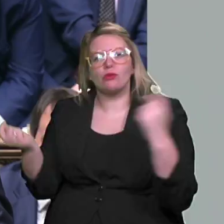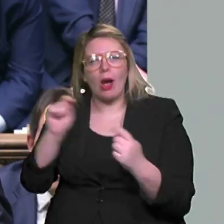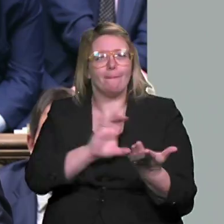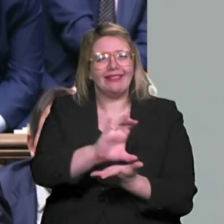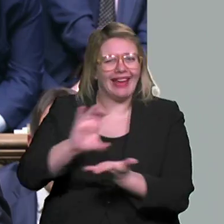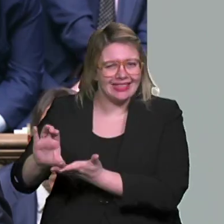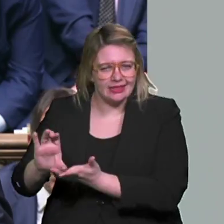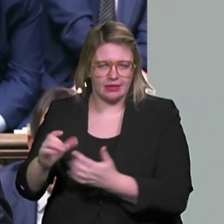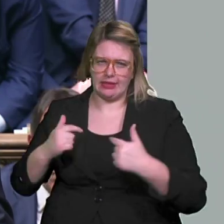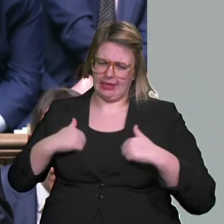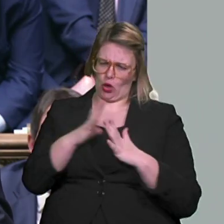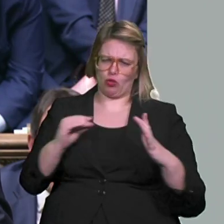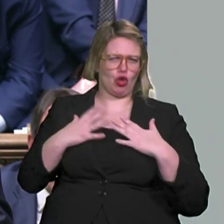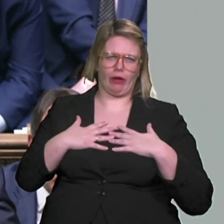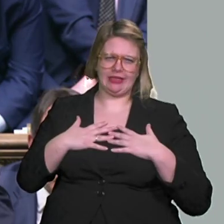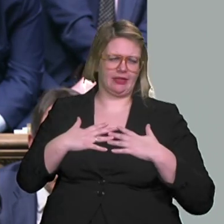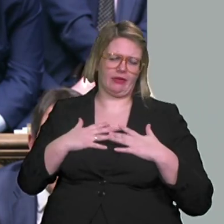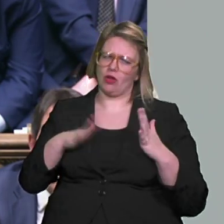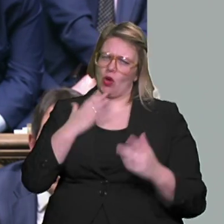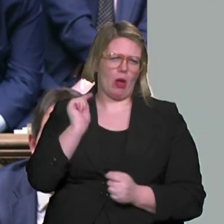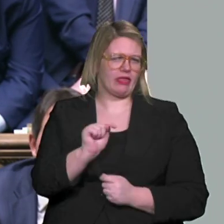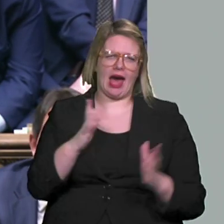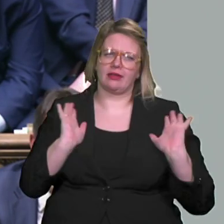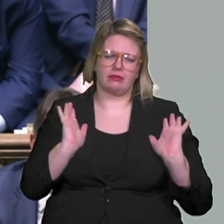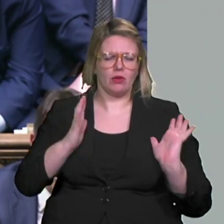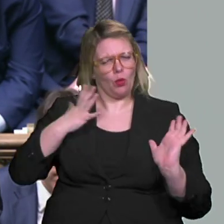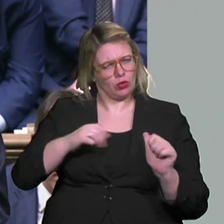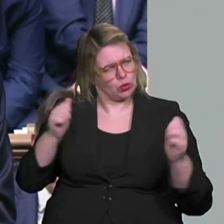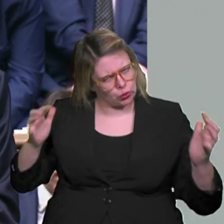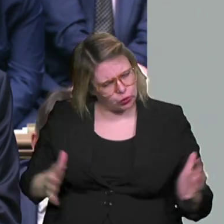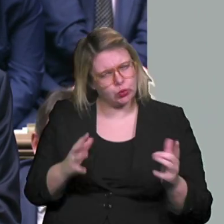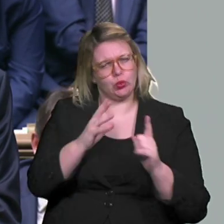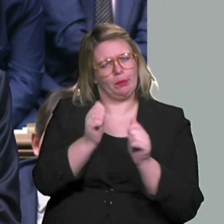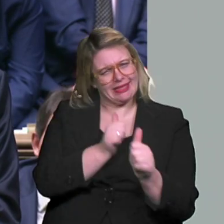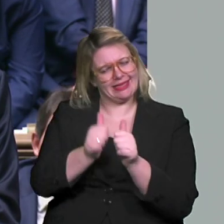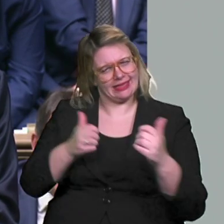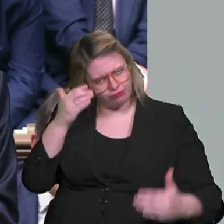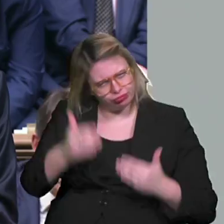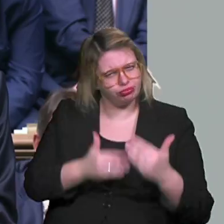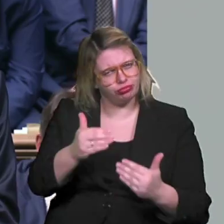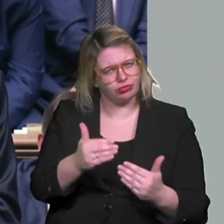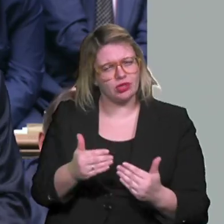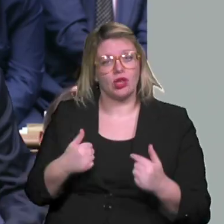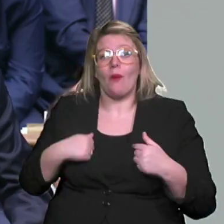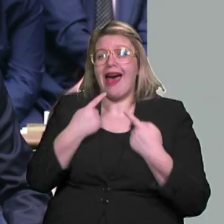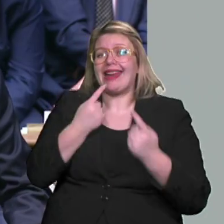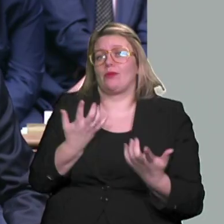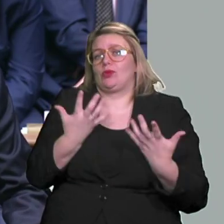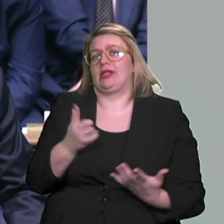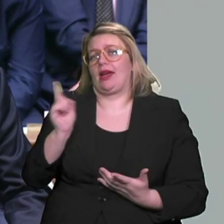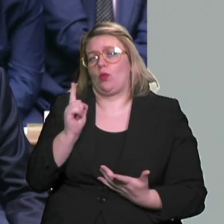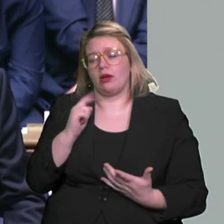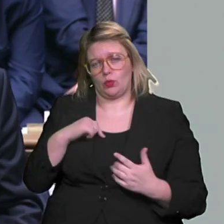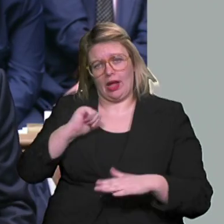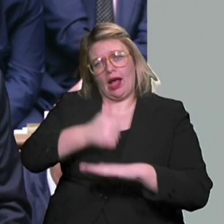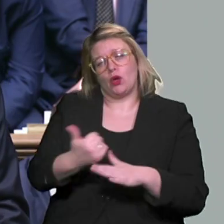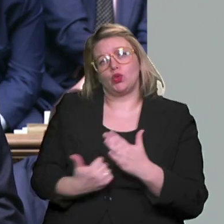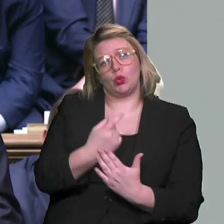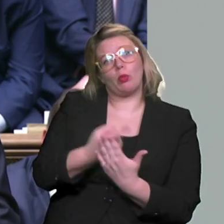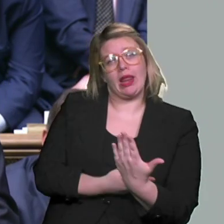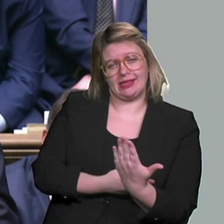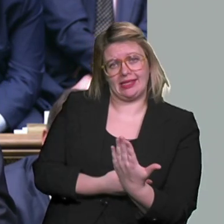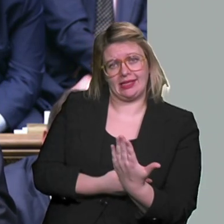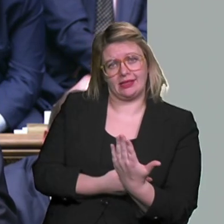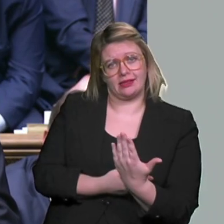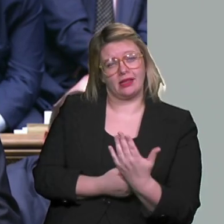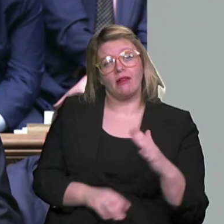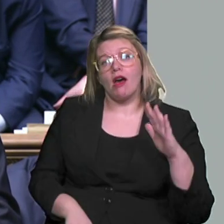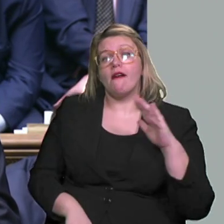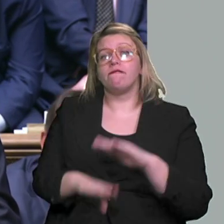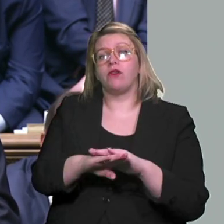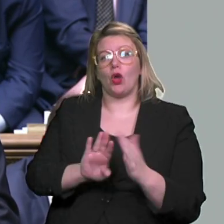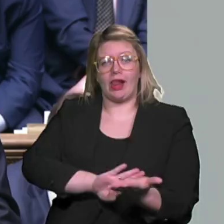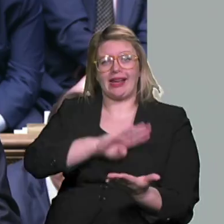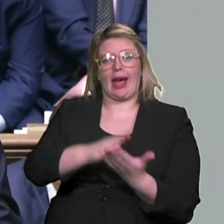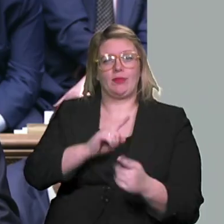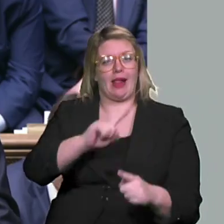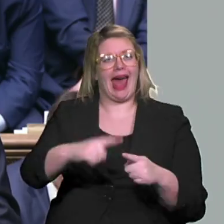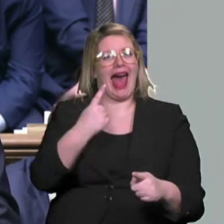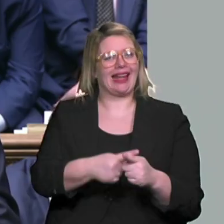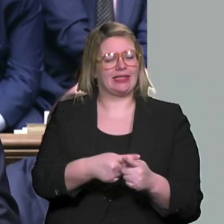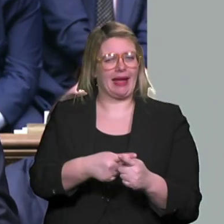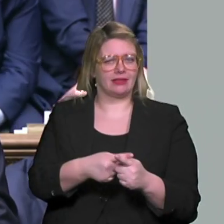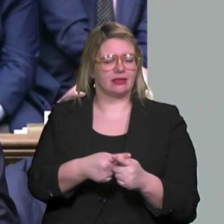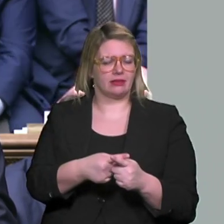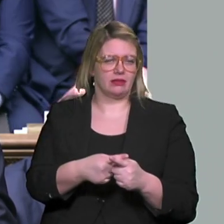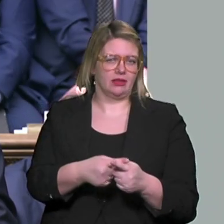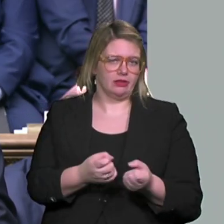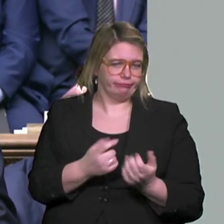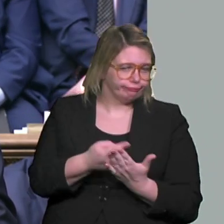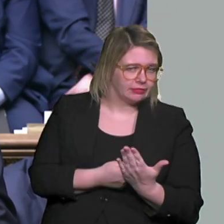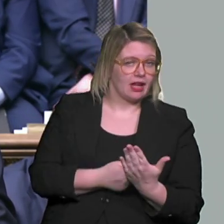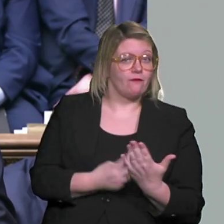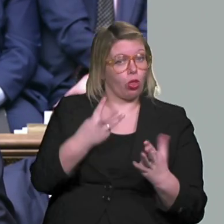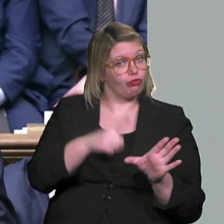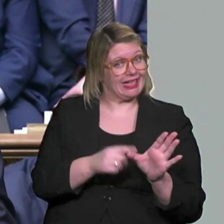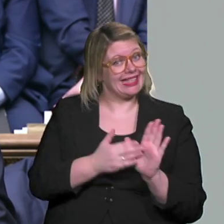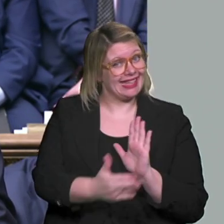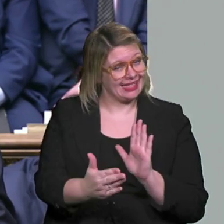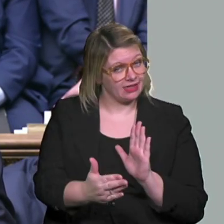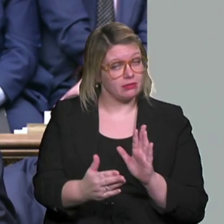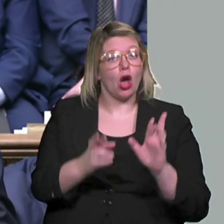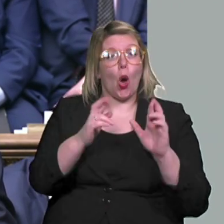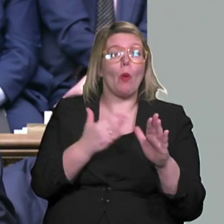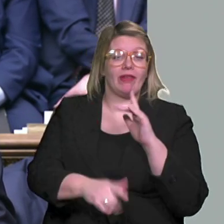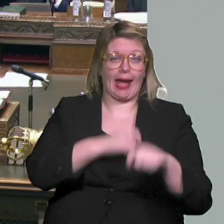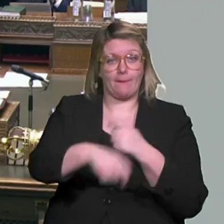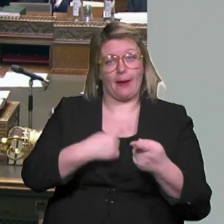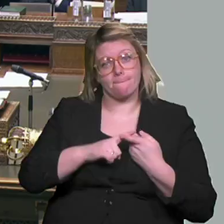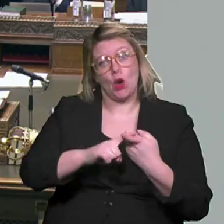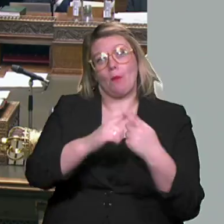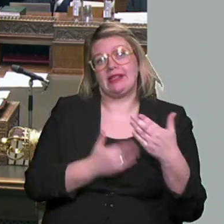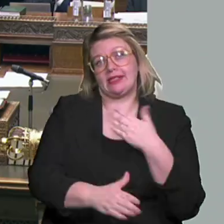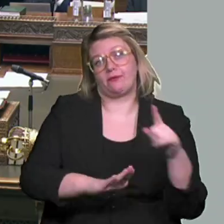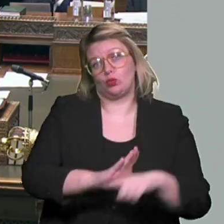As a Conservative, I could not allow that to happen. Today, I can announce that we will introduce a new policy of full capital expensing for the next three years, with an intention to make it permanent as soon as we can responsibly do so.